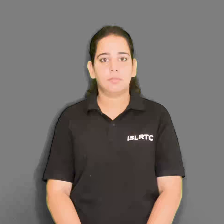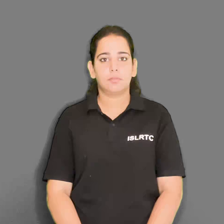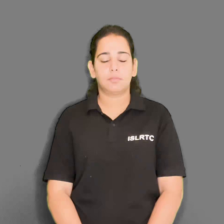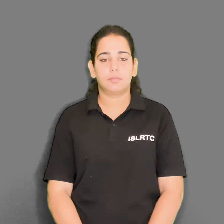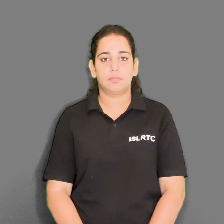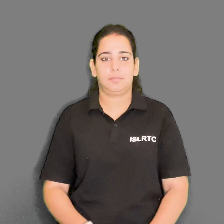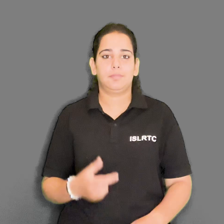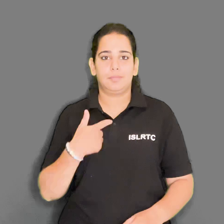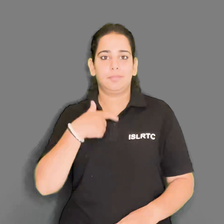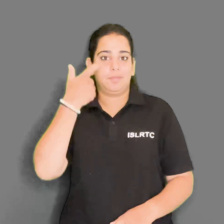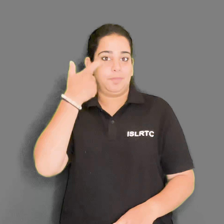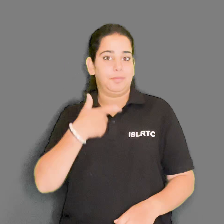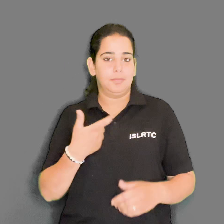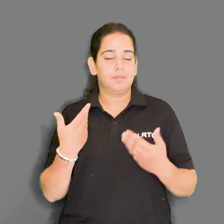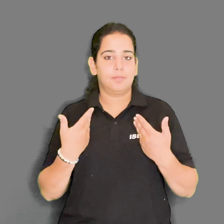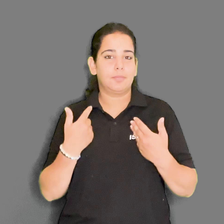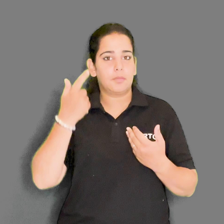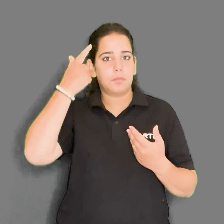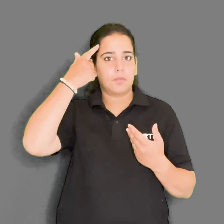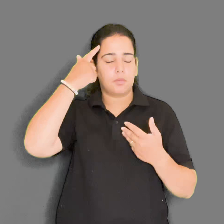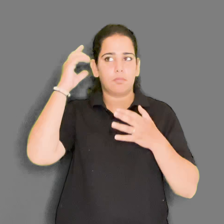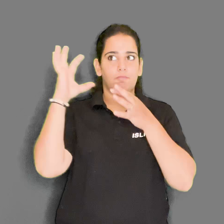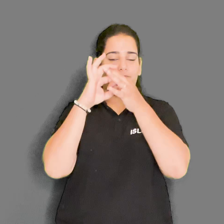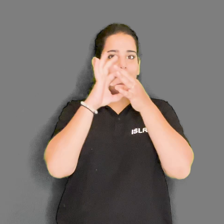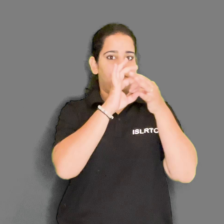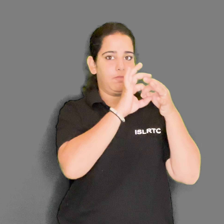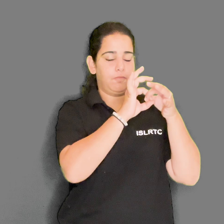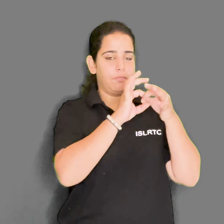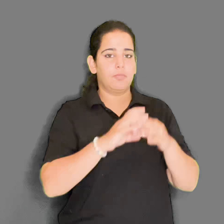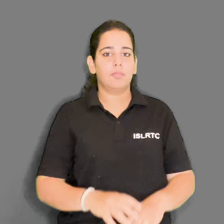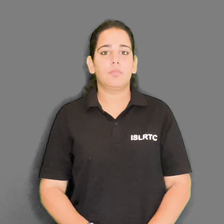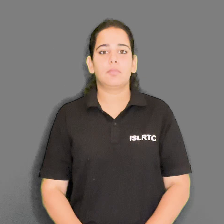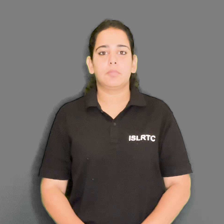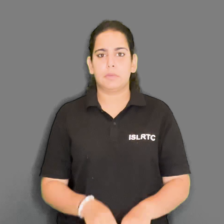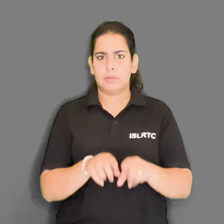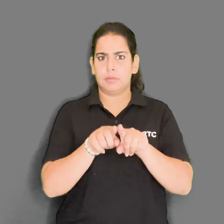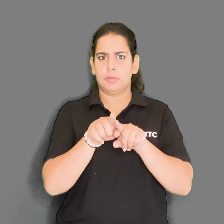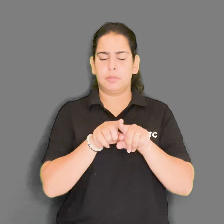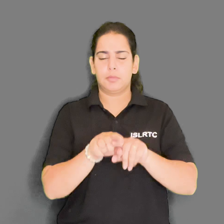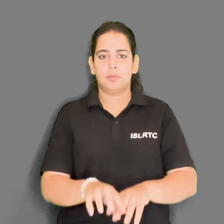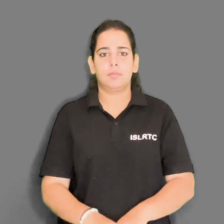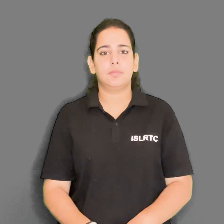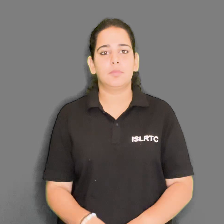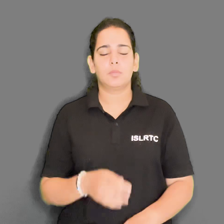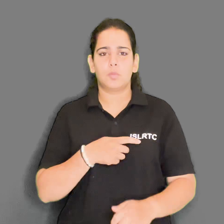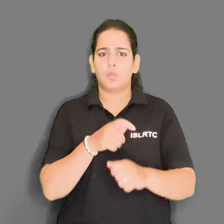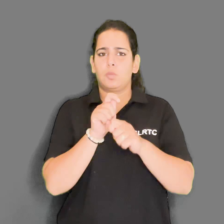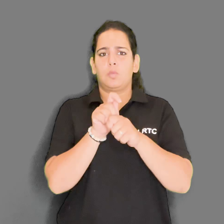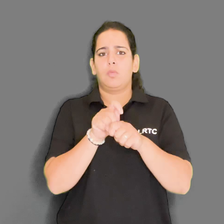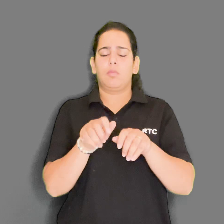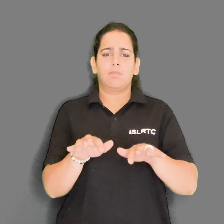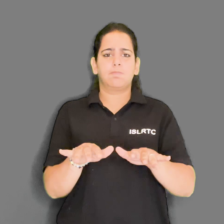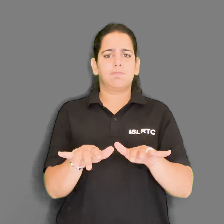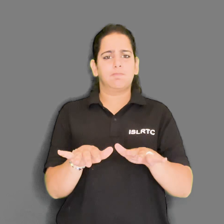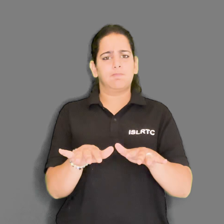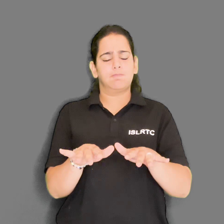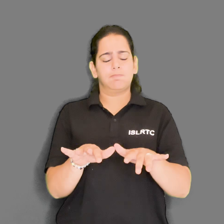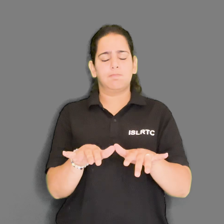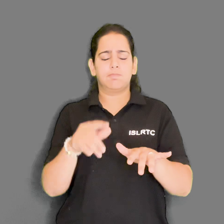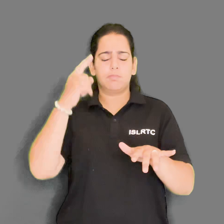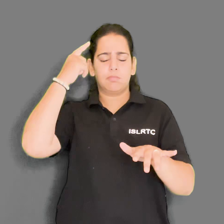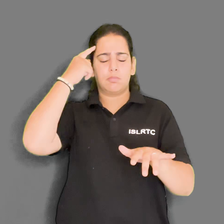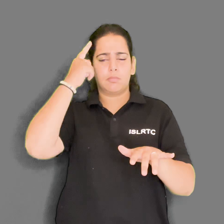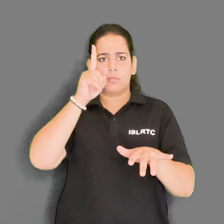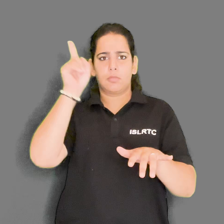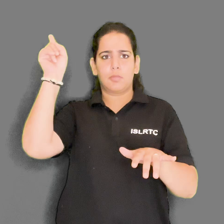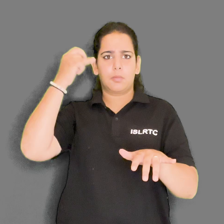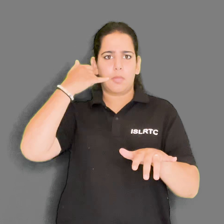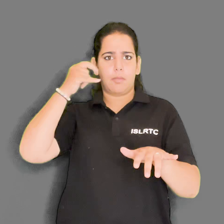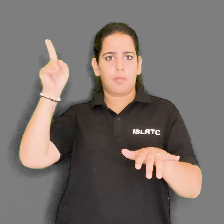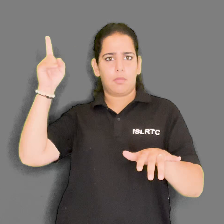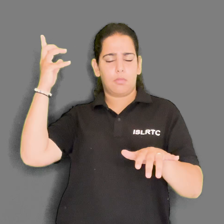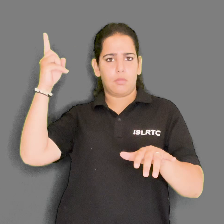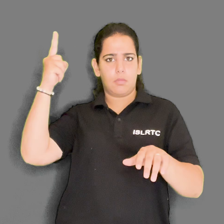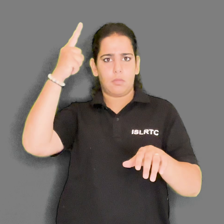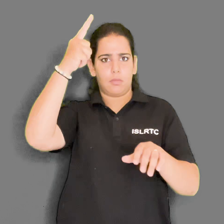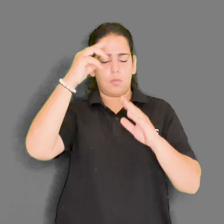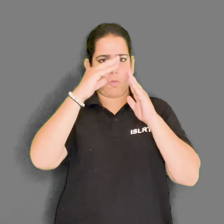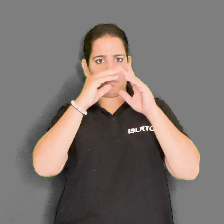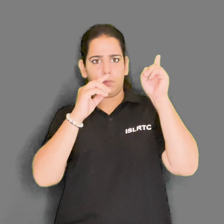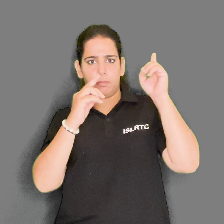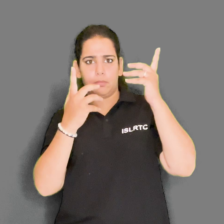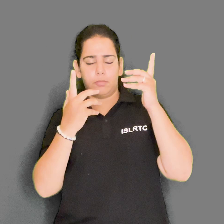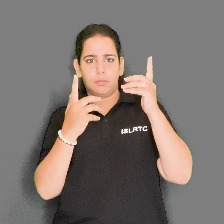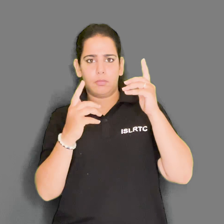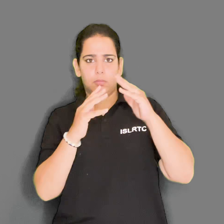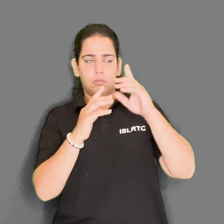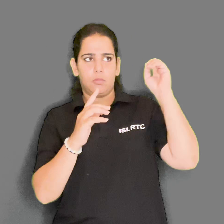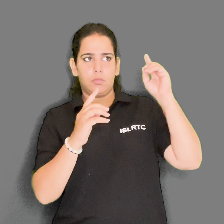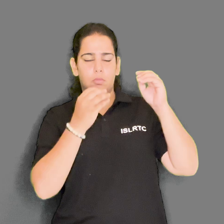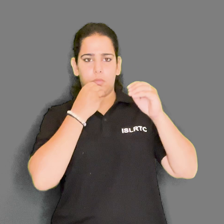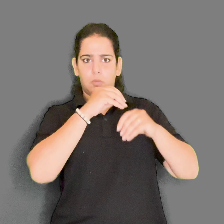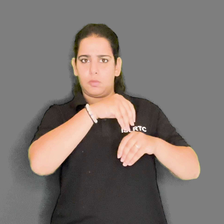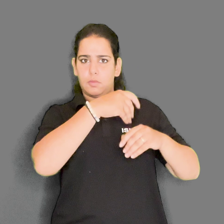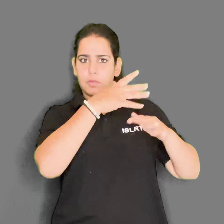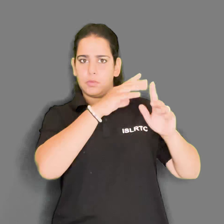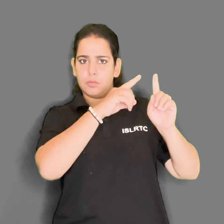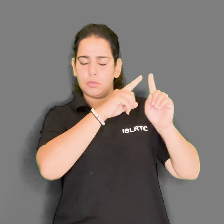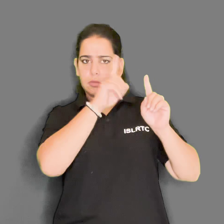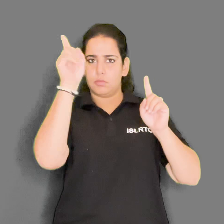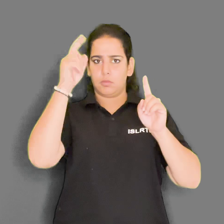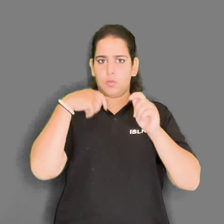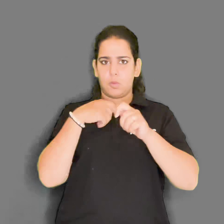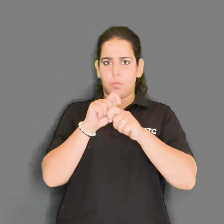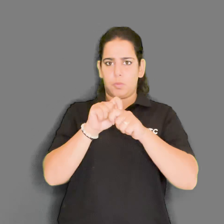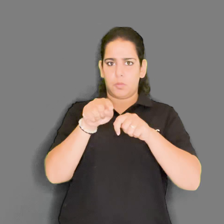Accessible design pattern Proven solutions for common accessibility challenges that can be applied during design and development to ensure inclusivity